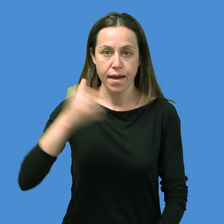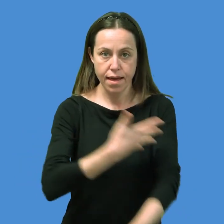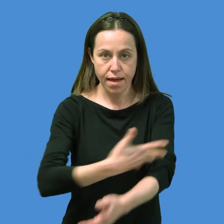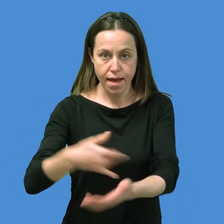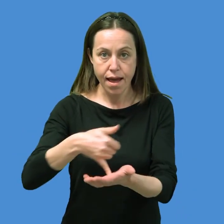sangre